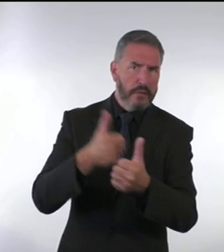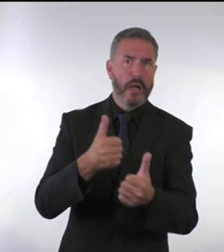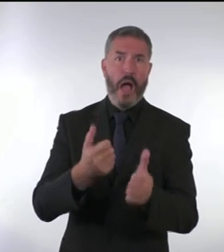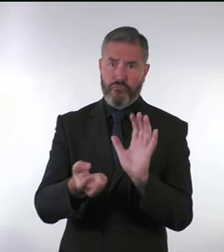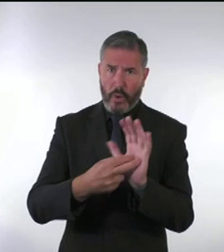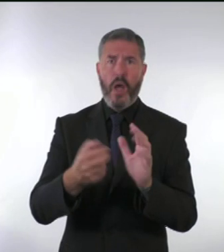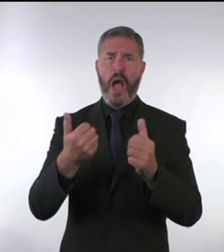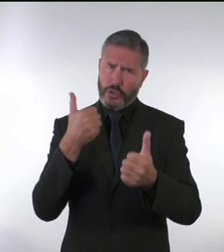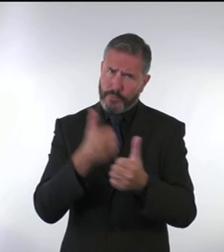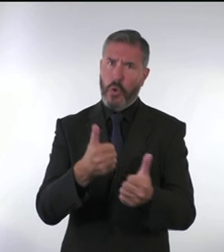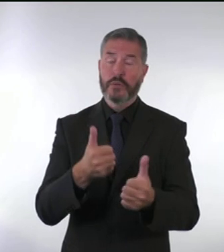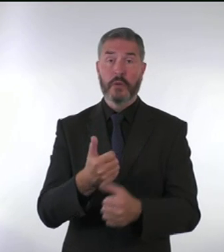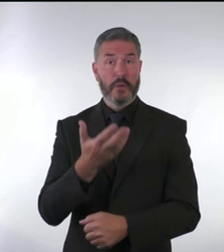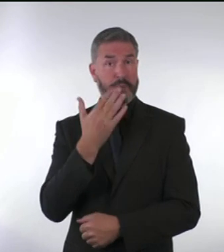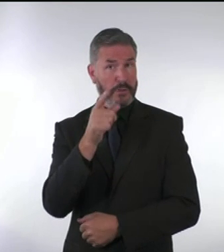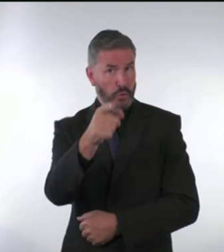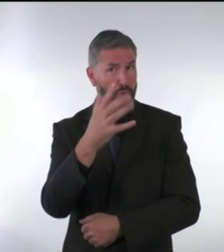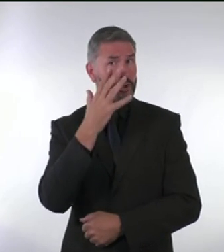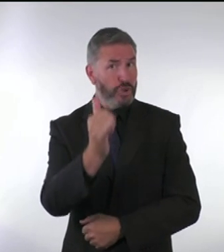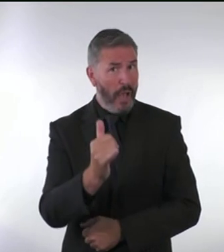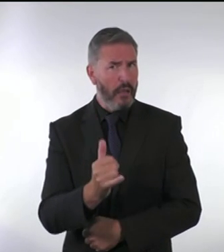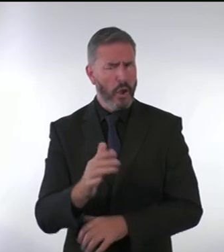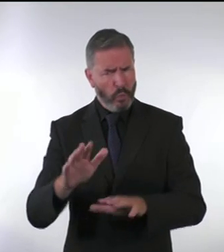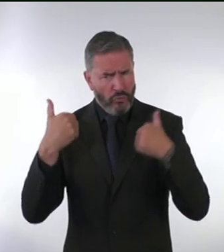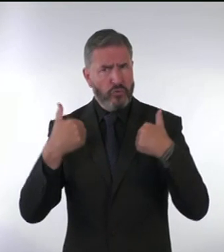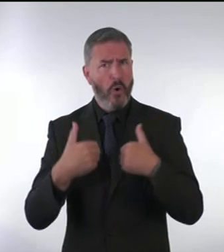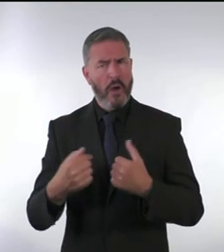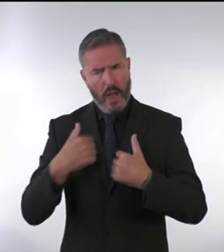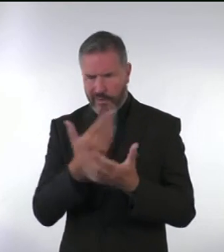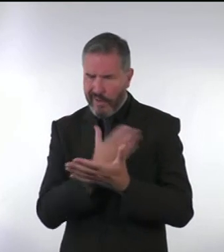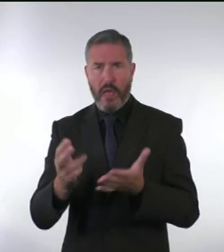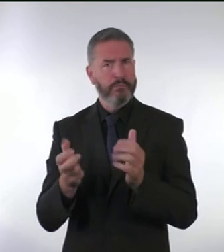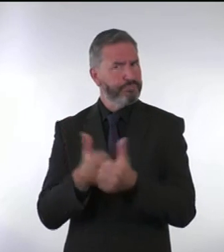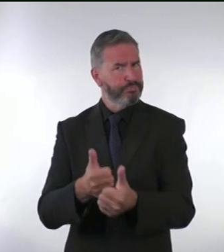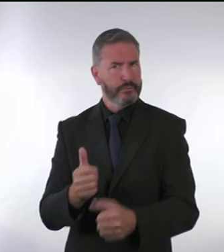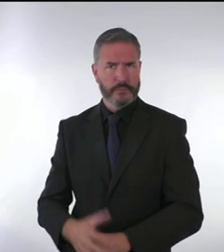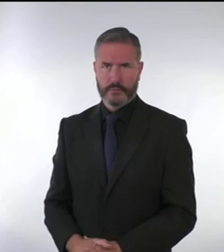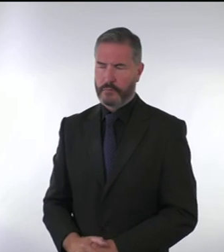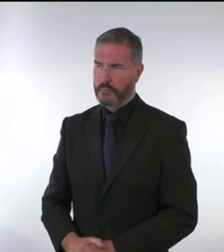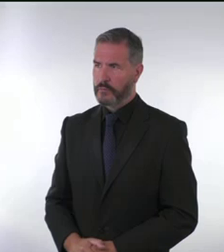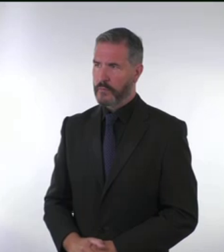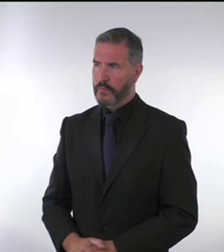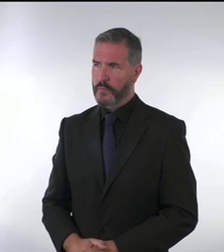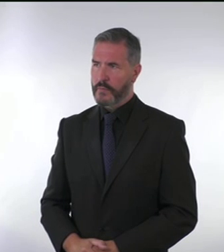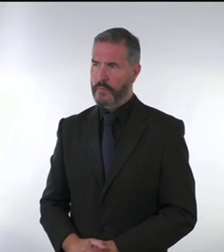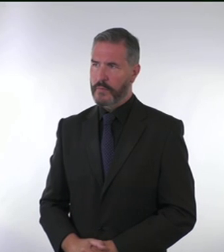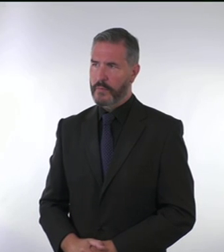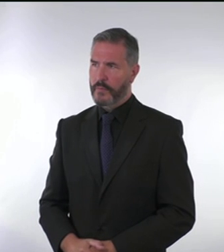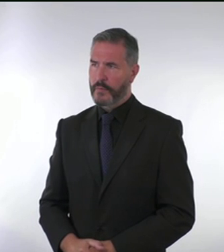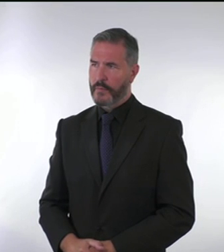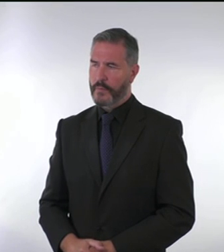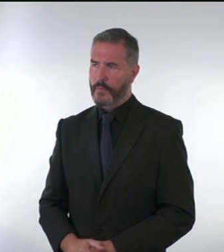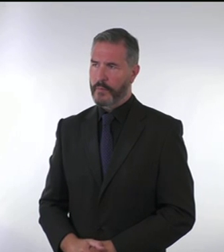I would ask the Prime Minister to check the record and withdraw that—I was very, very clear.